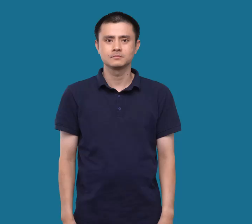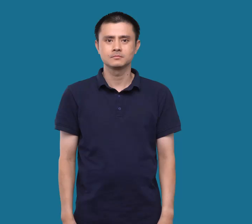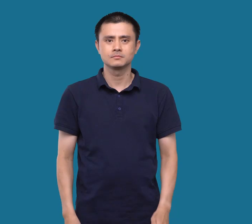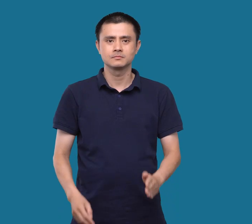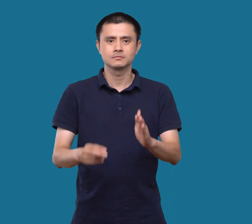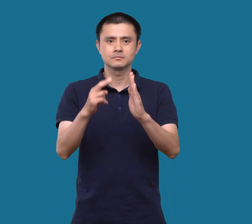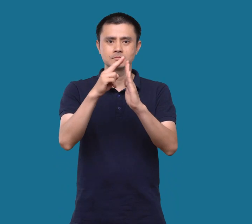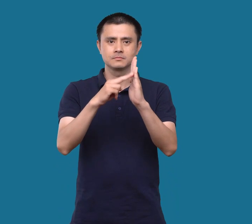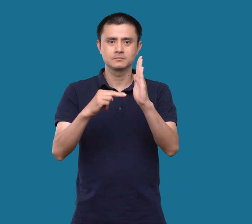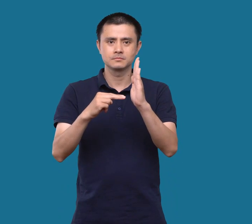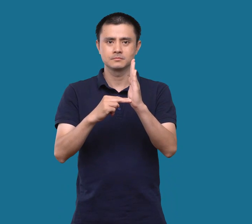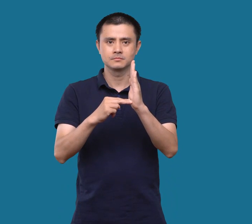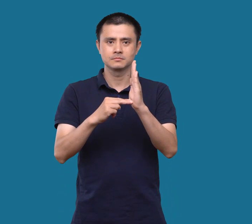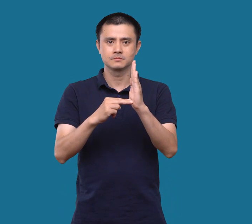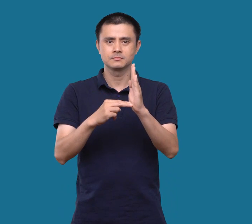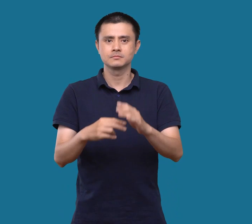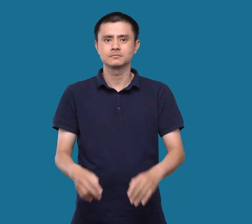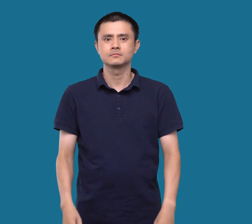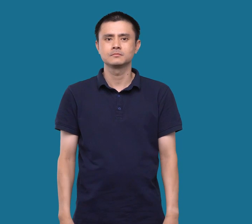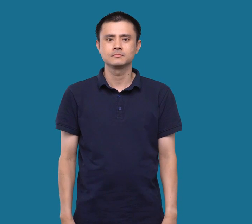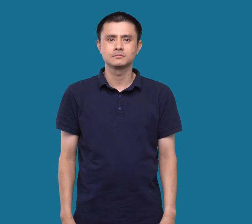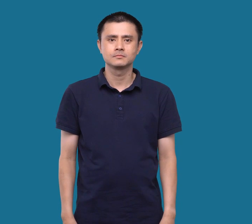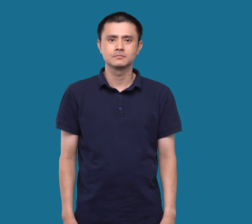nội dung